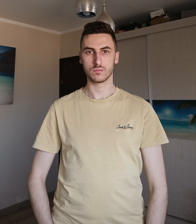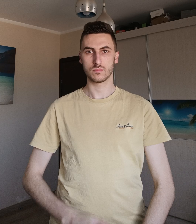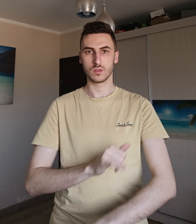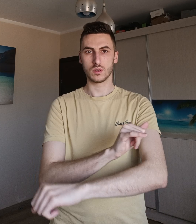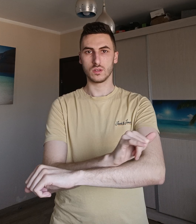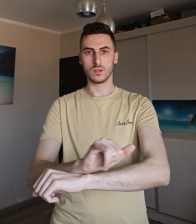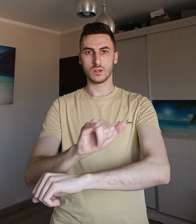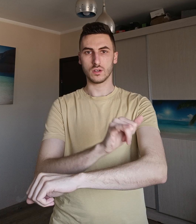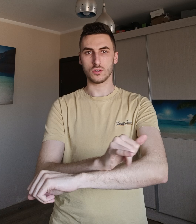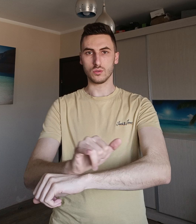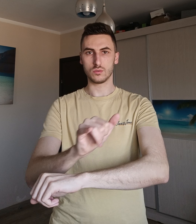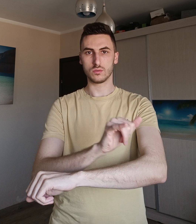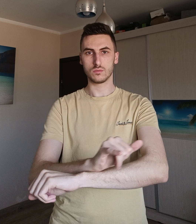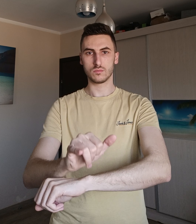ירקות